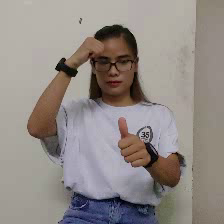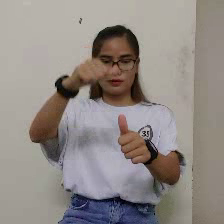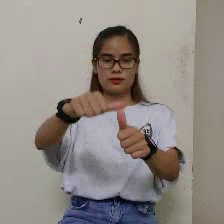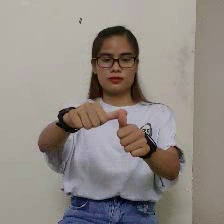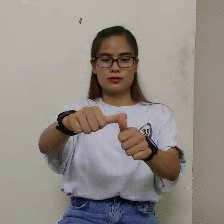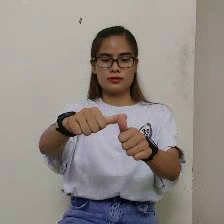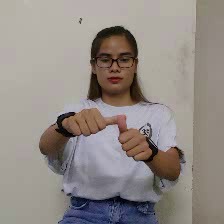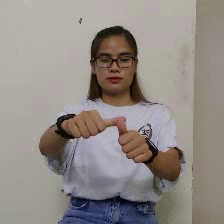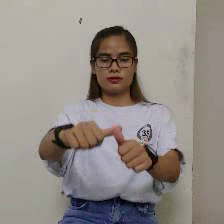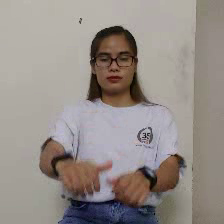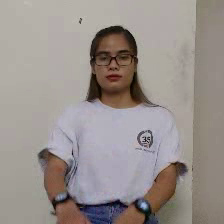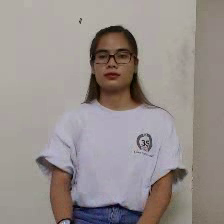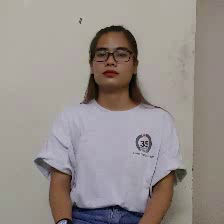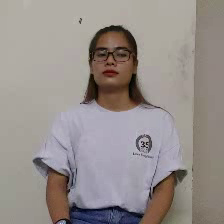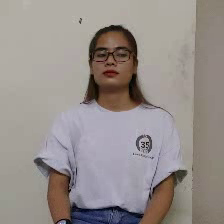Nhớ